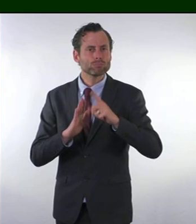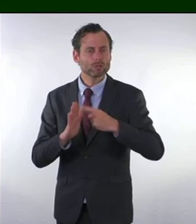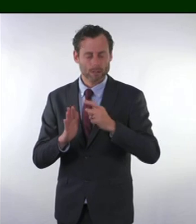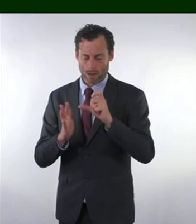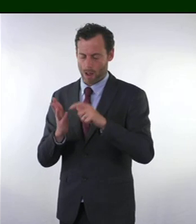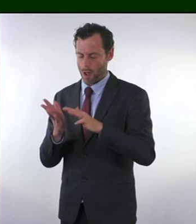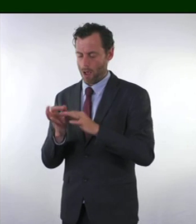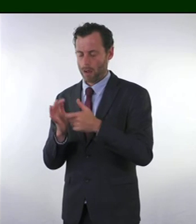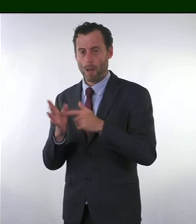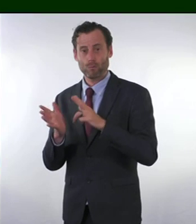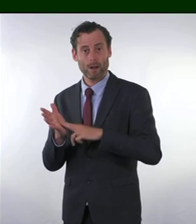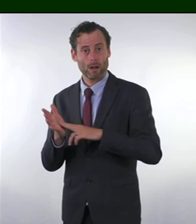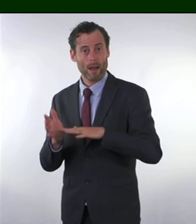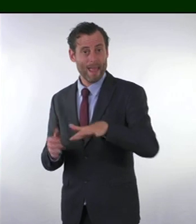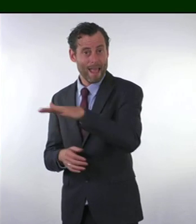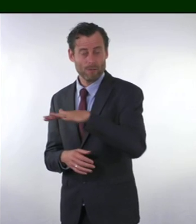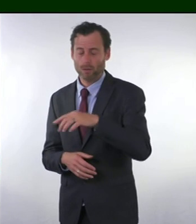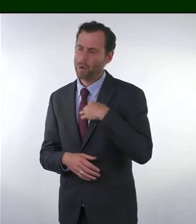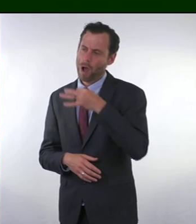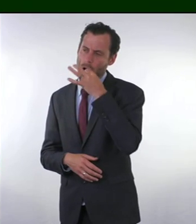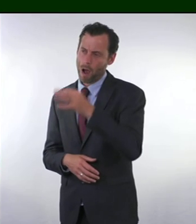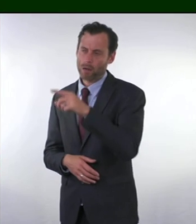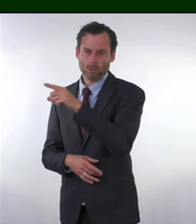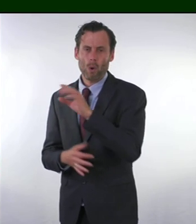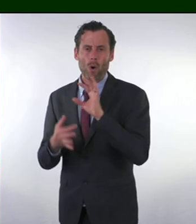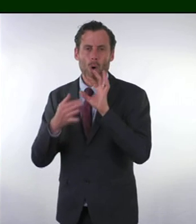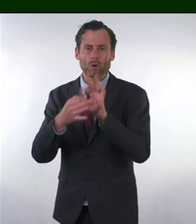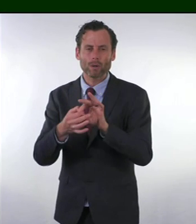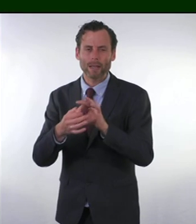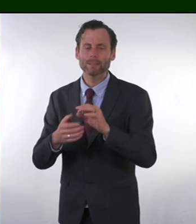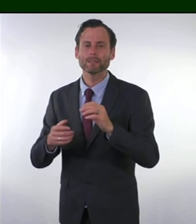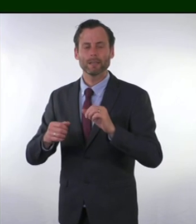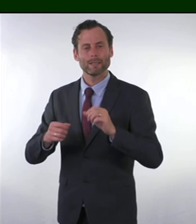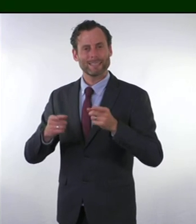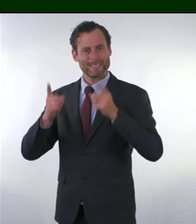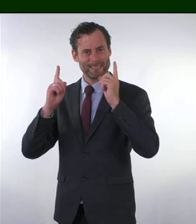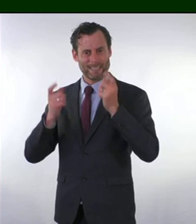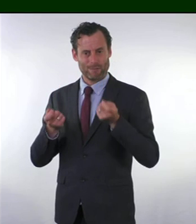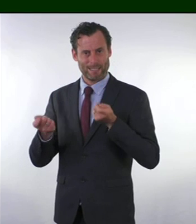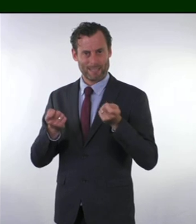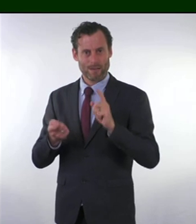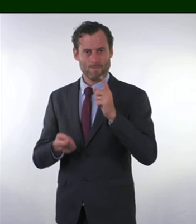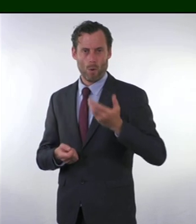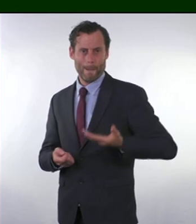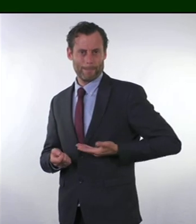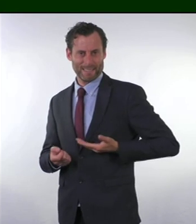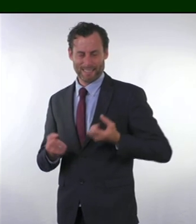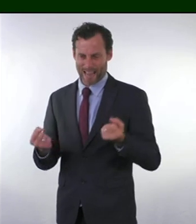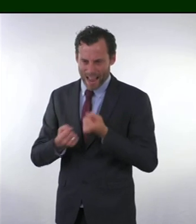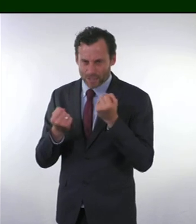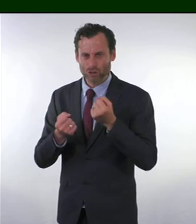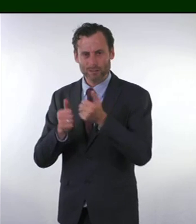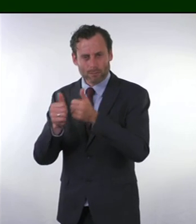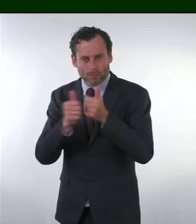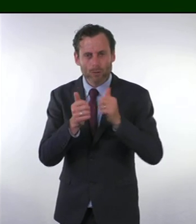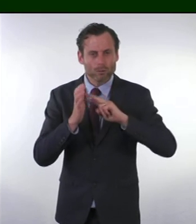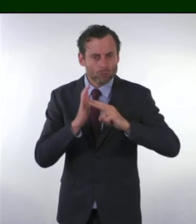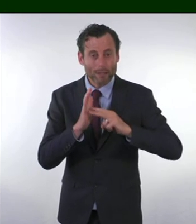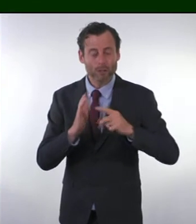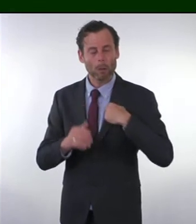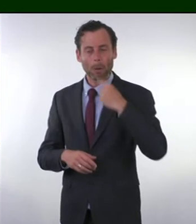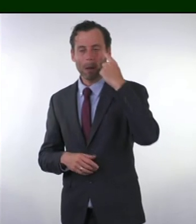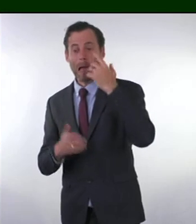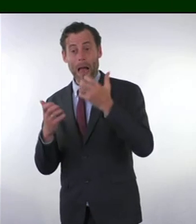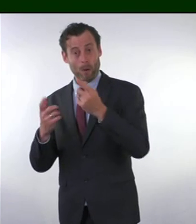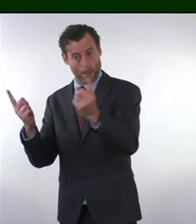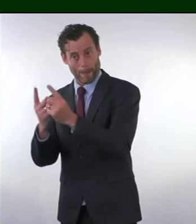I would advise him, first, to get in touch with my right honourable Friend the Secretary of State for Business, Energy and Industrial Strategy to see what he can do to take it forward, and I will give what support I can.